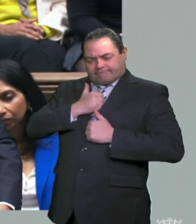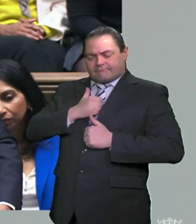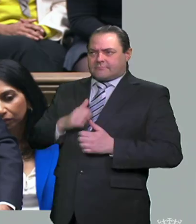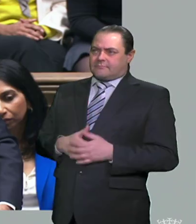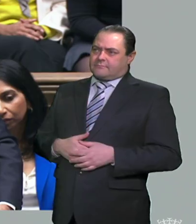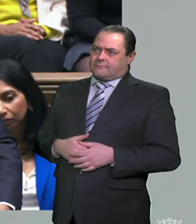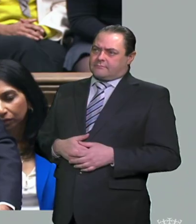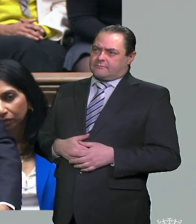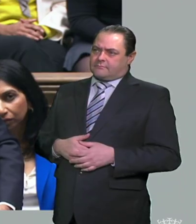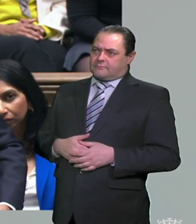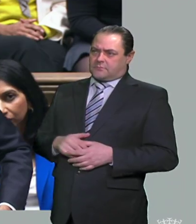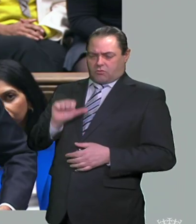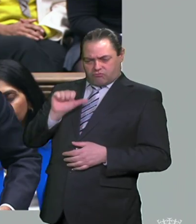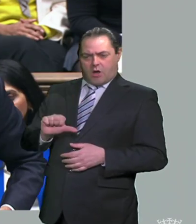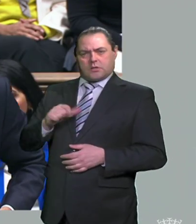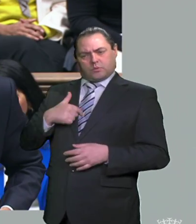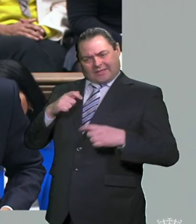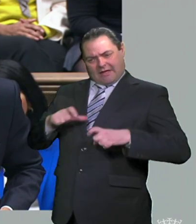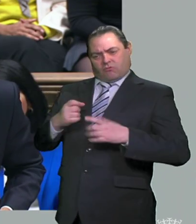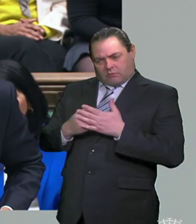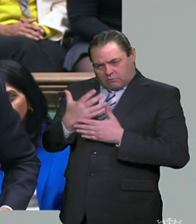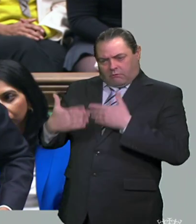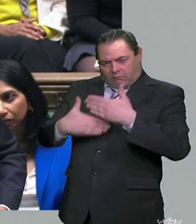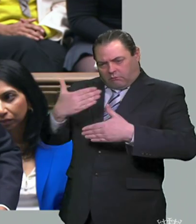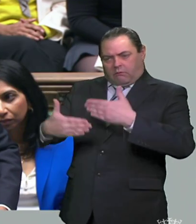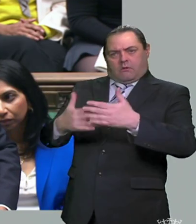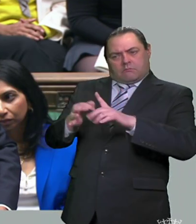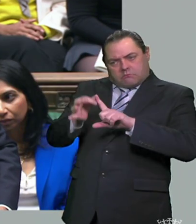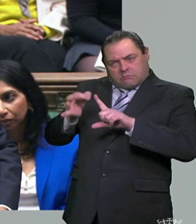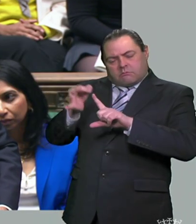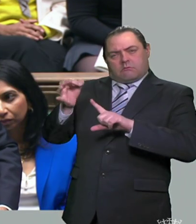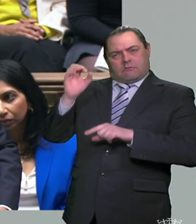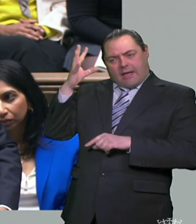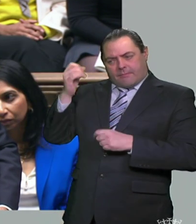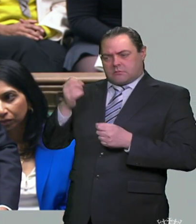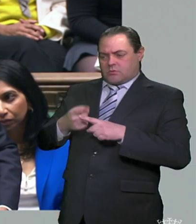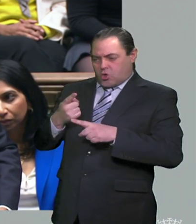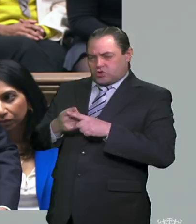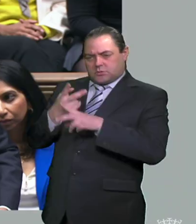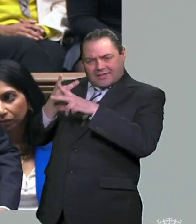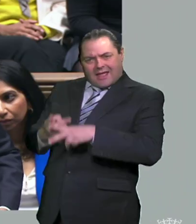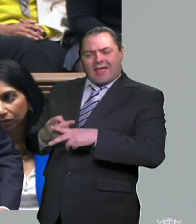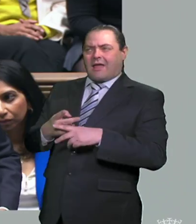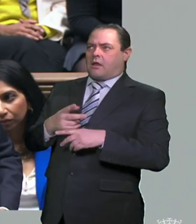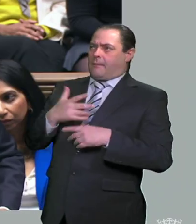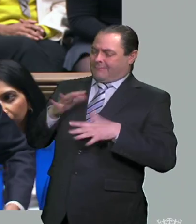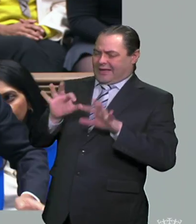It is absolutely right that we continue to make progress on improving performance in urgent emergency care.